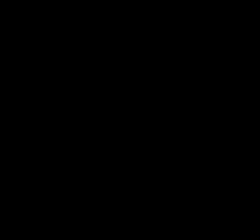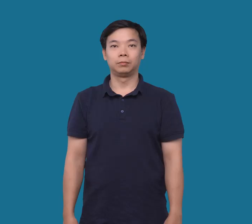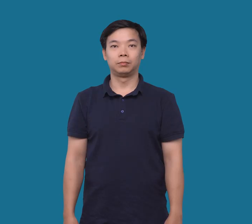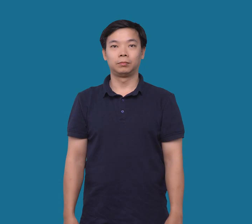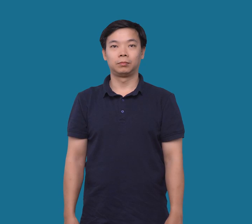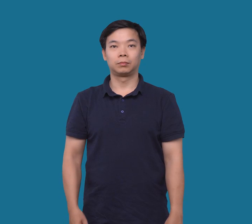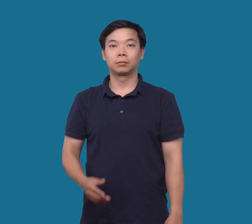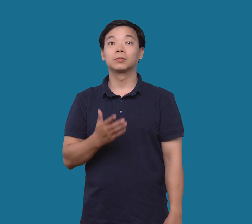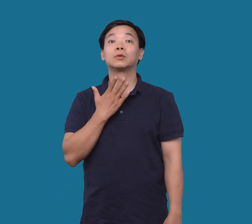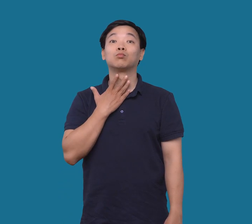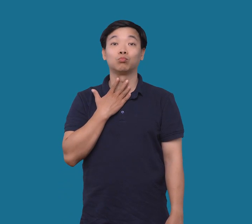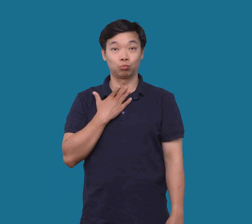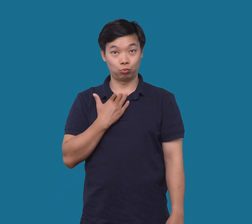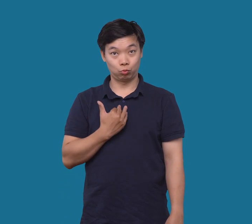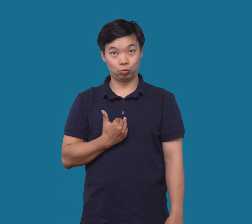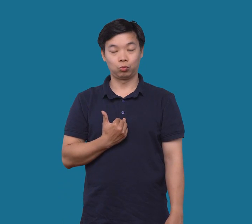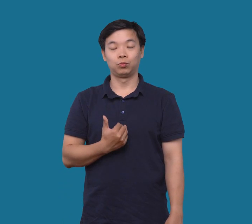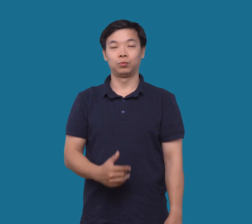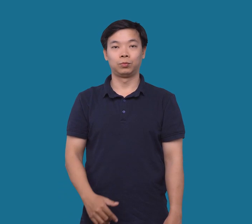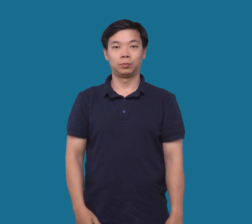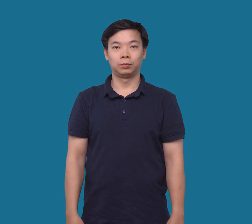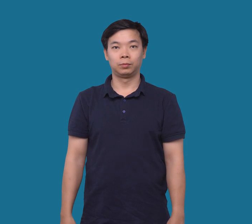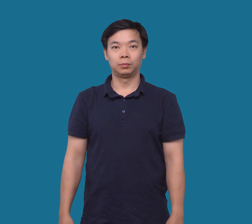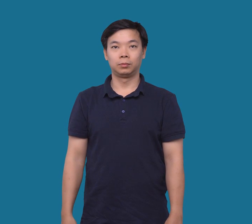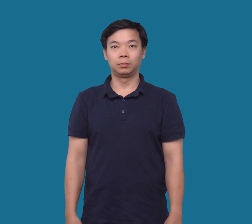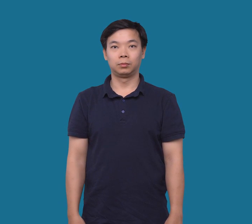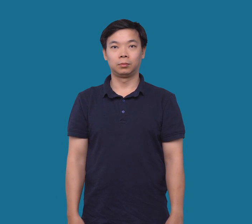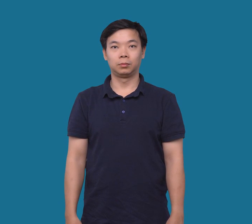muốn